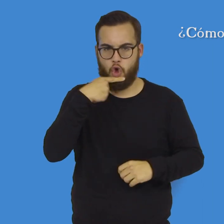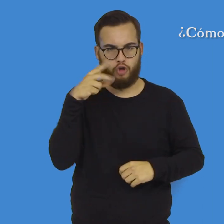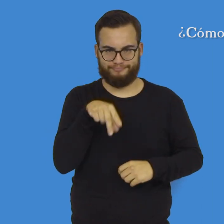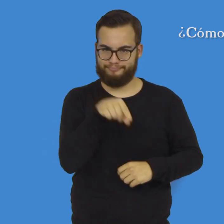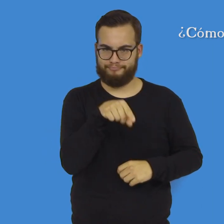verdad